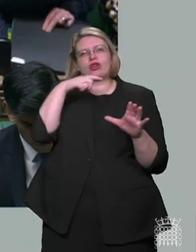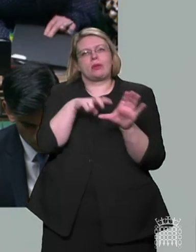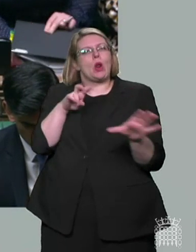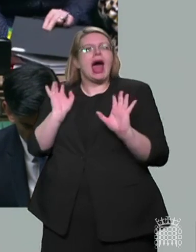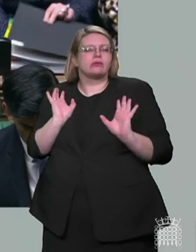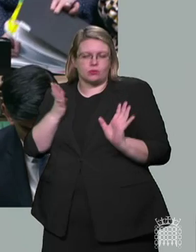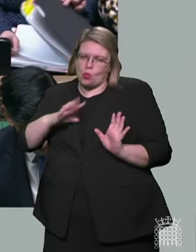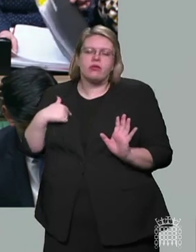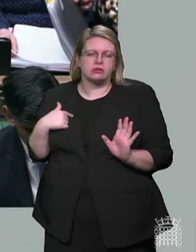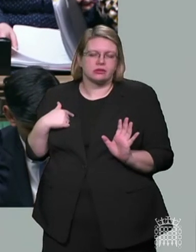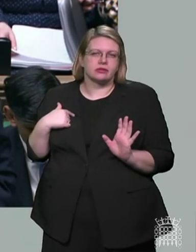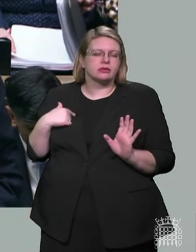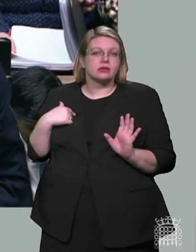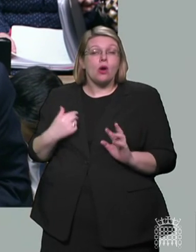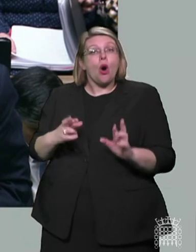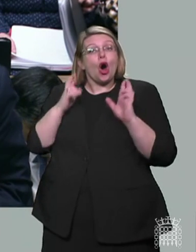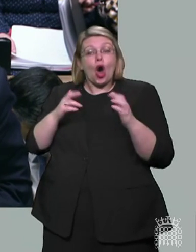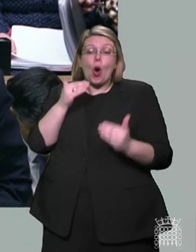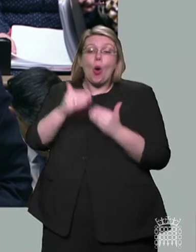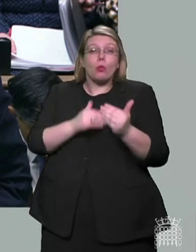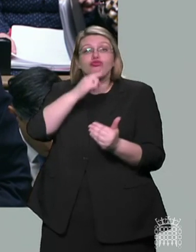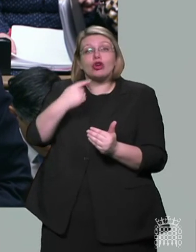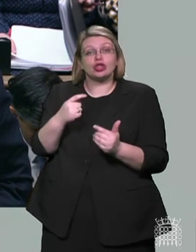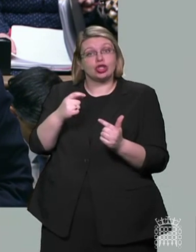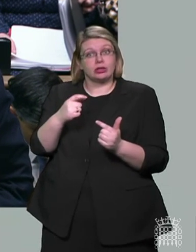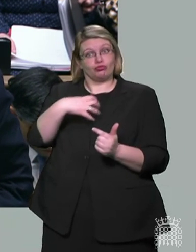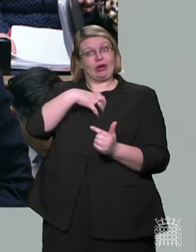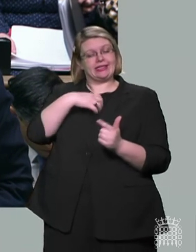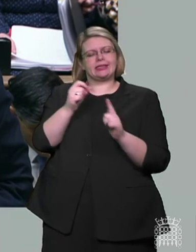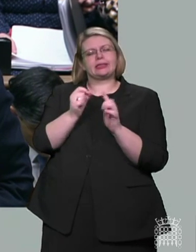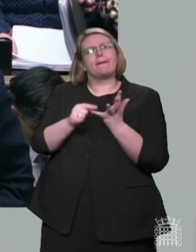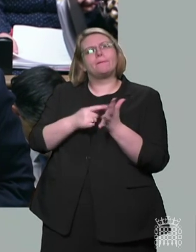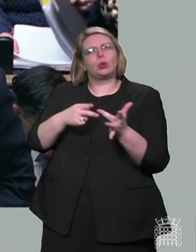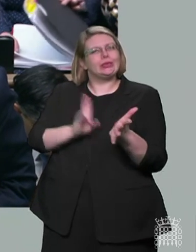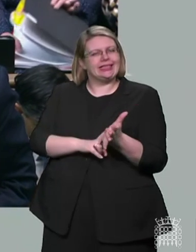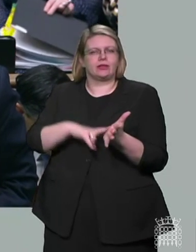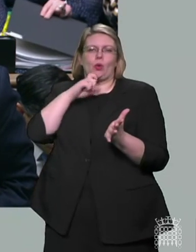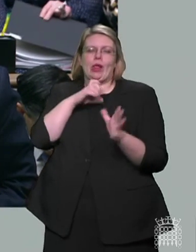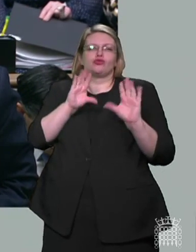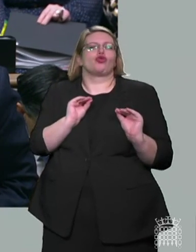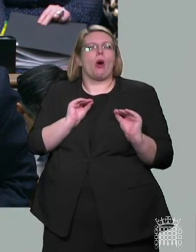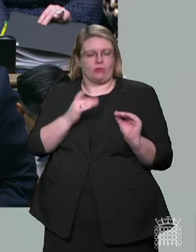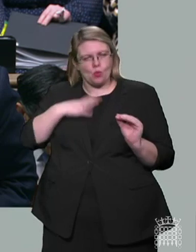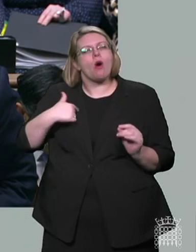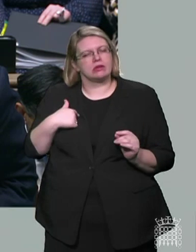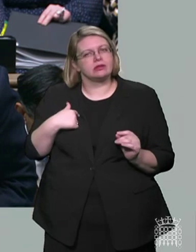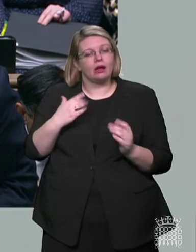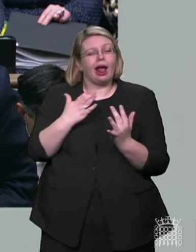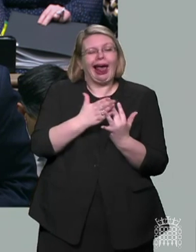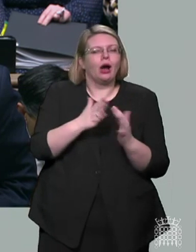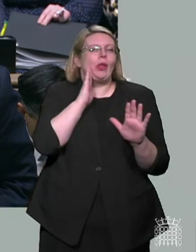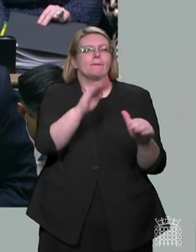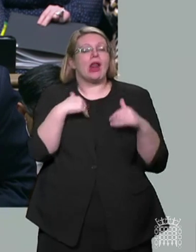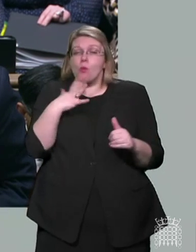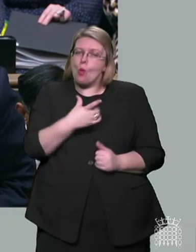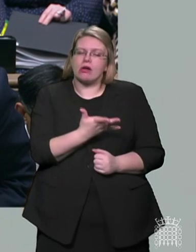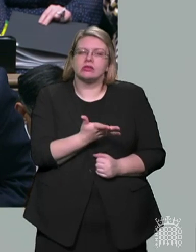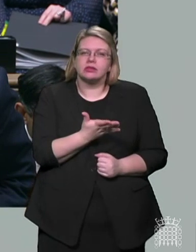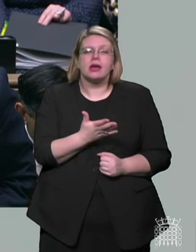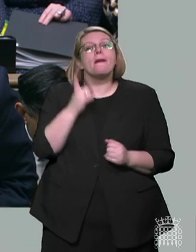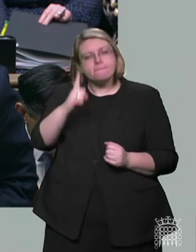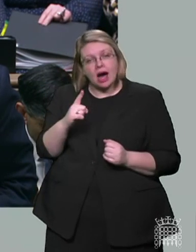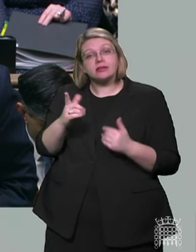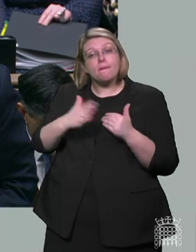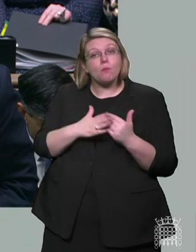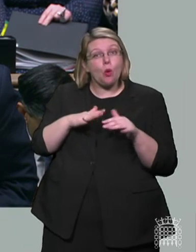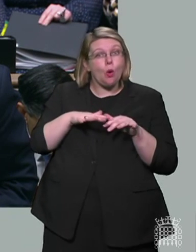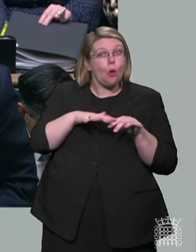There is still hope that he will see sense, but we are ready to escalate our sanctions very rapidly, as I have set out.